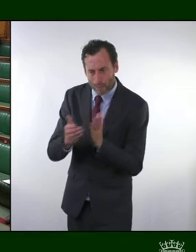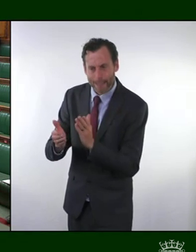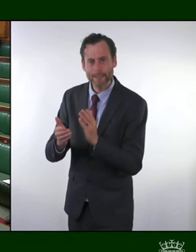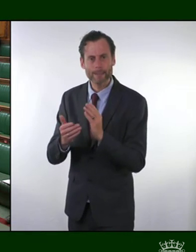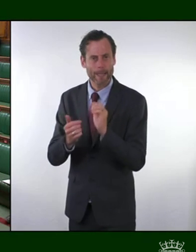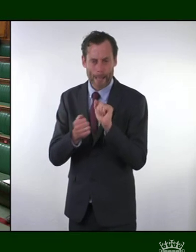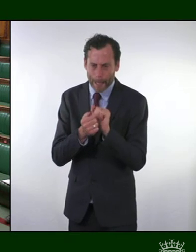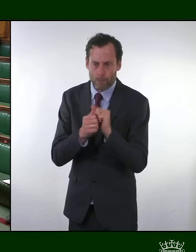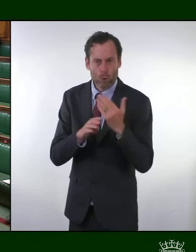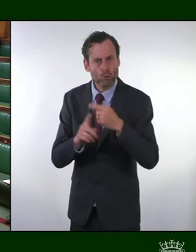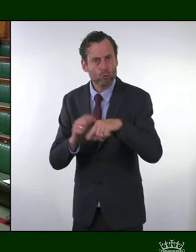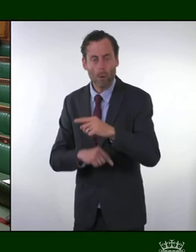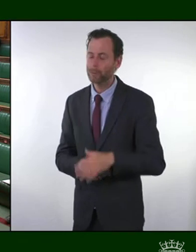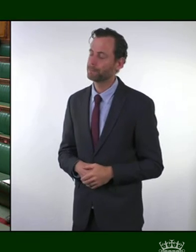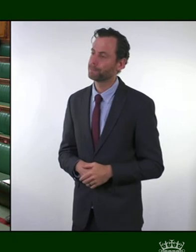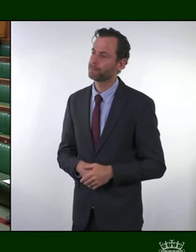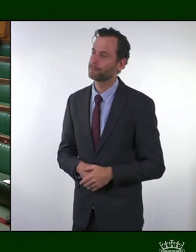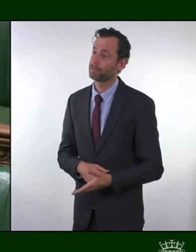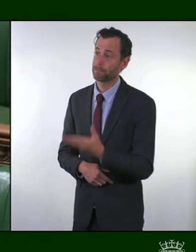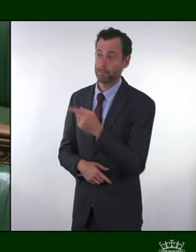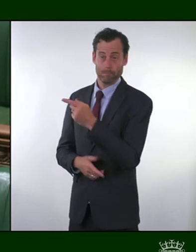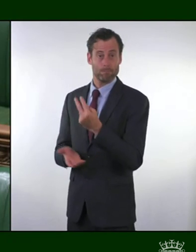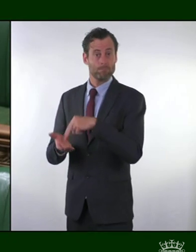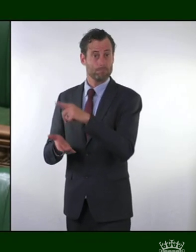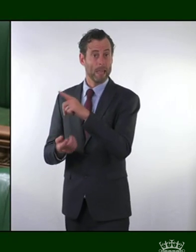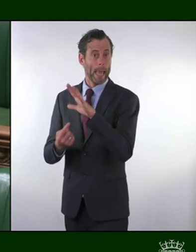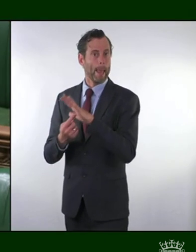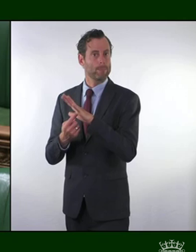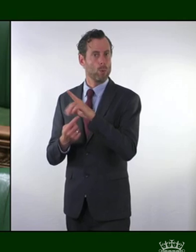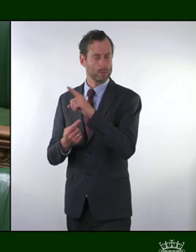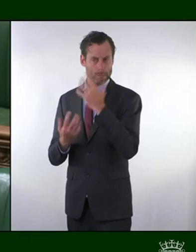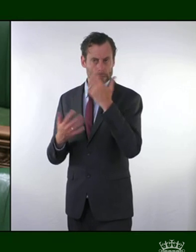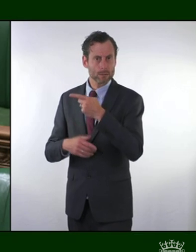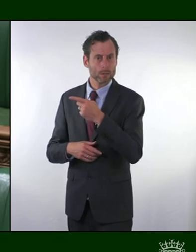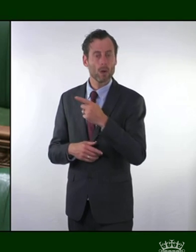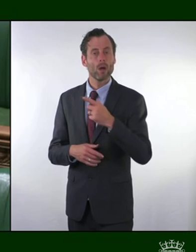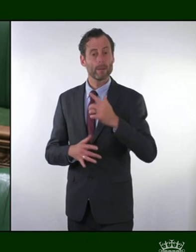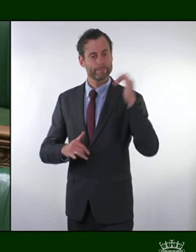The honourable Lady raises a very important issue. The aviation industry has been very hard hit.